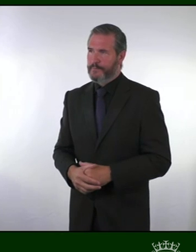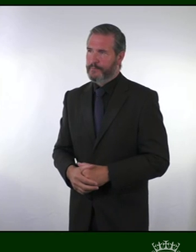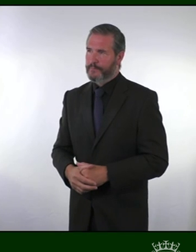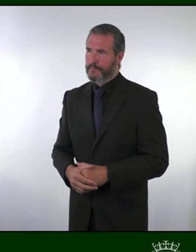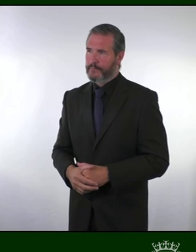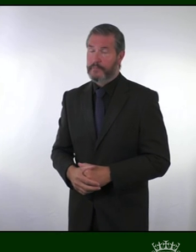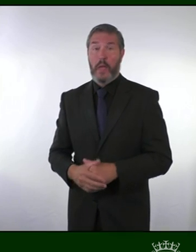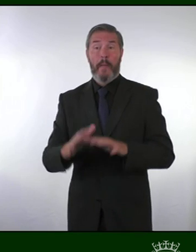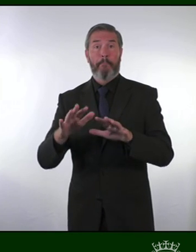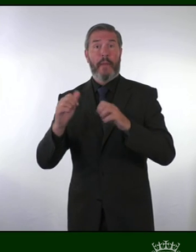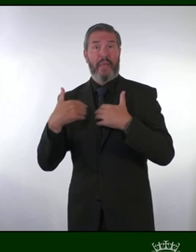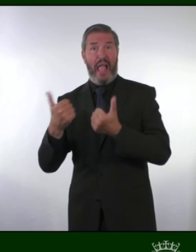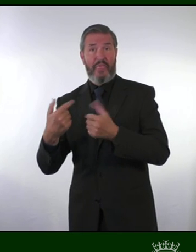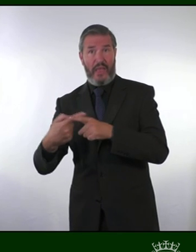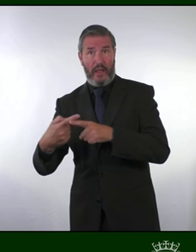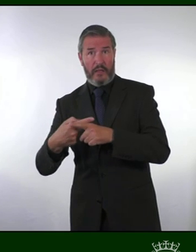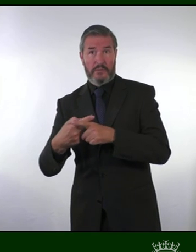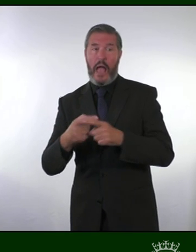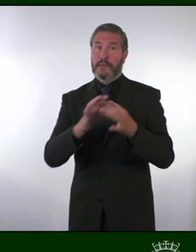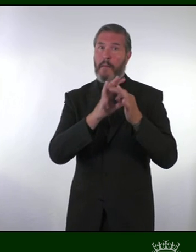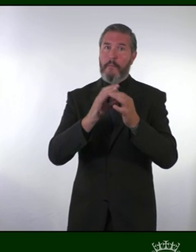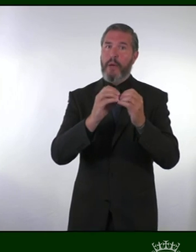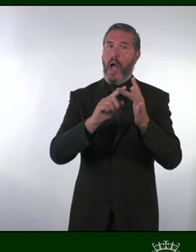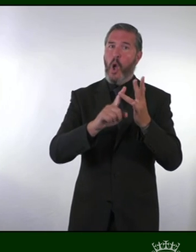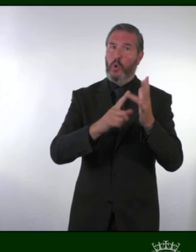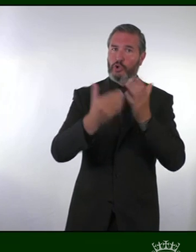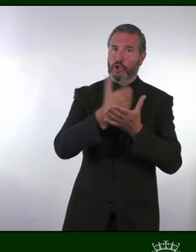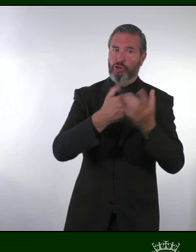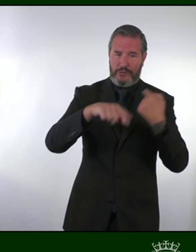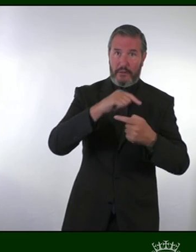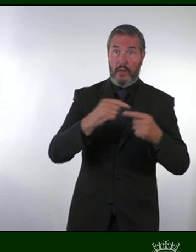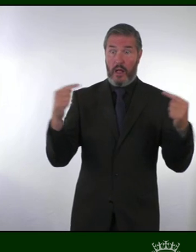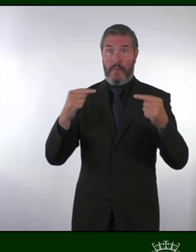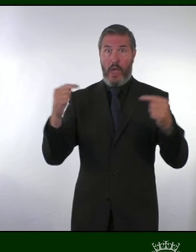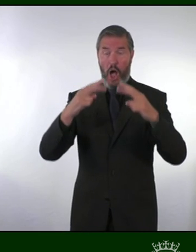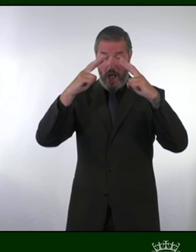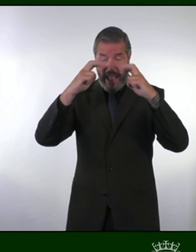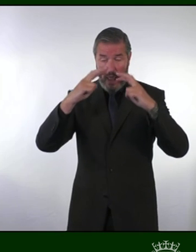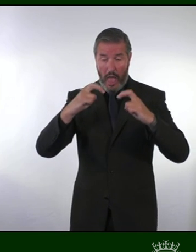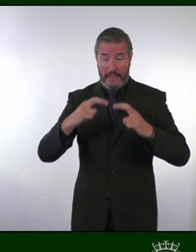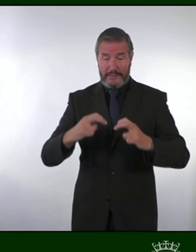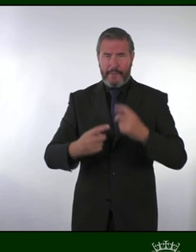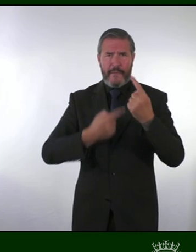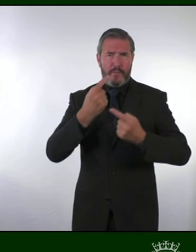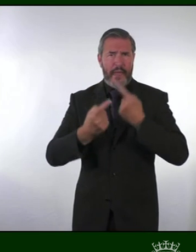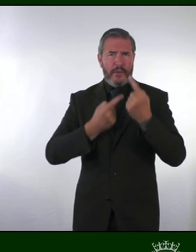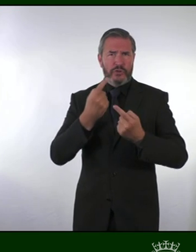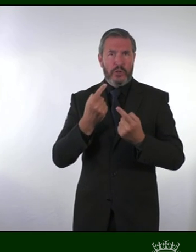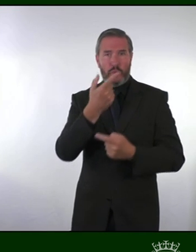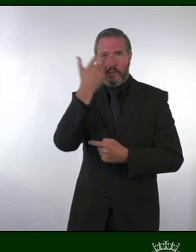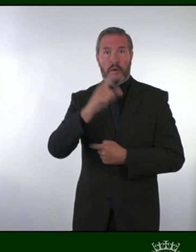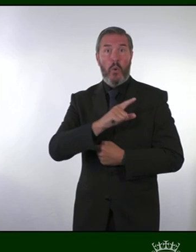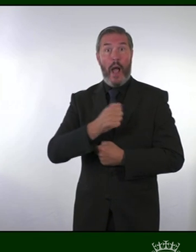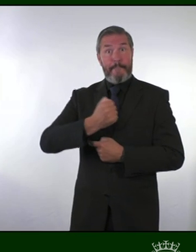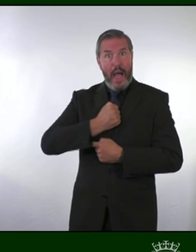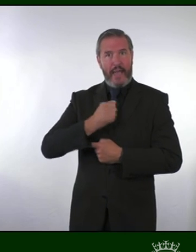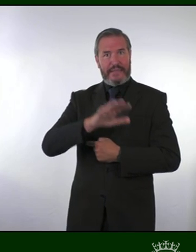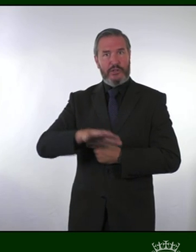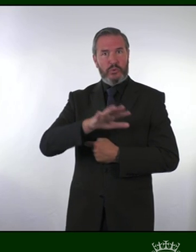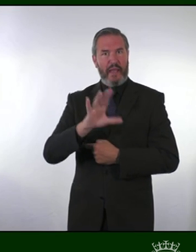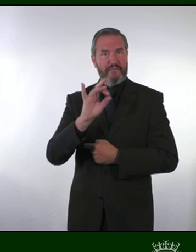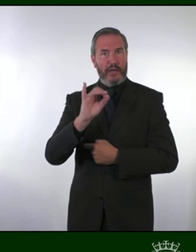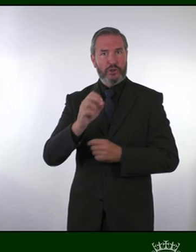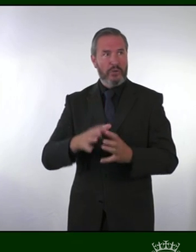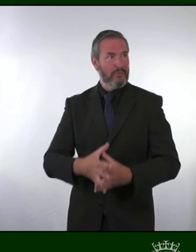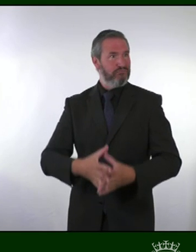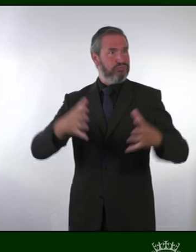Public Health England and the joint biosecurity centre are undertaking a deep dive in Bedford to understand why the infection rate in my constituency is so high.